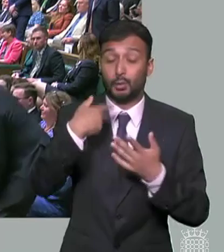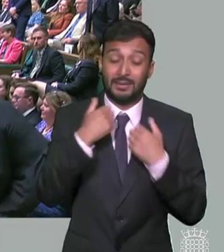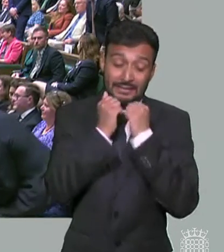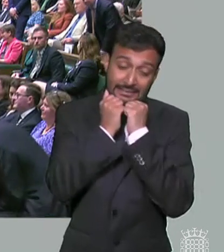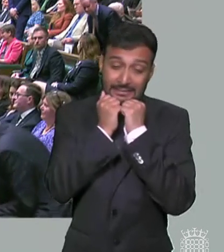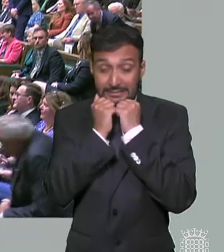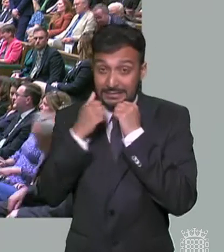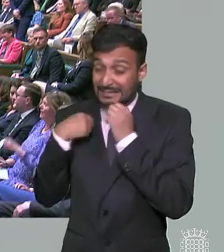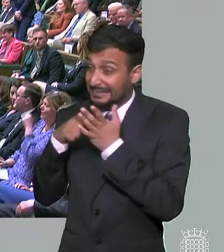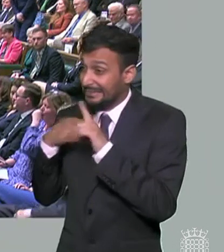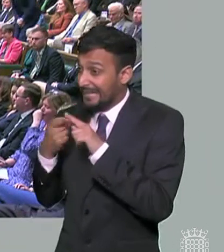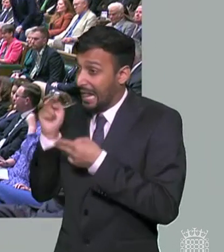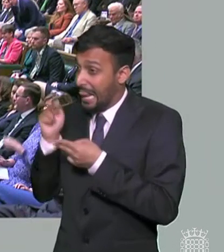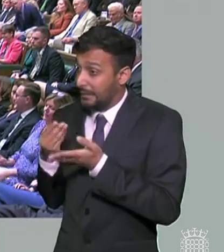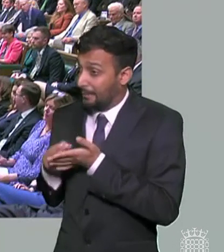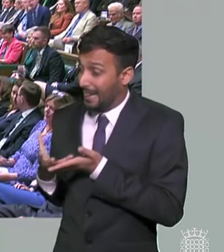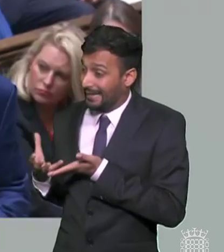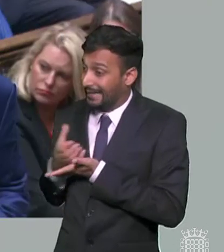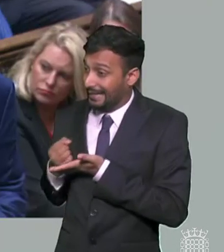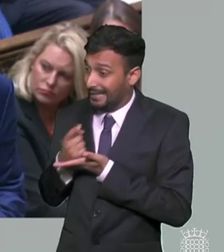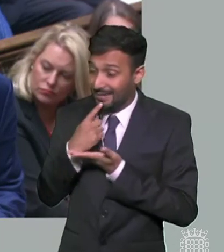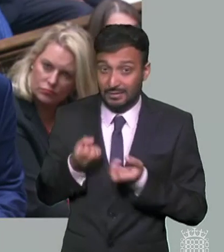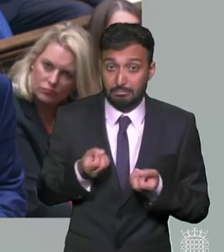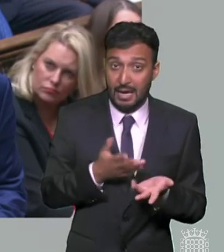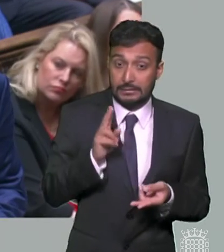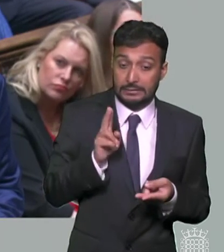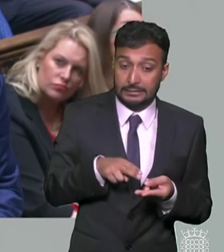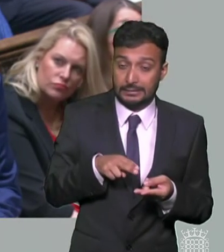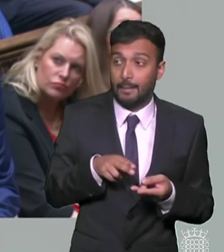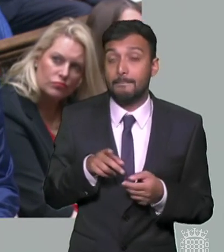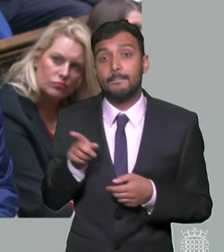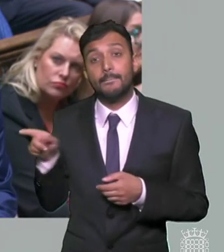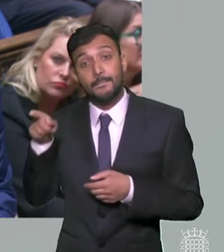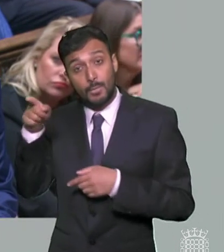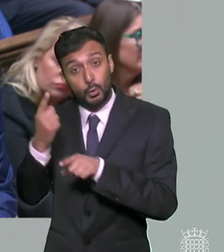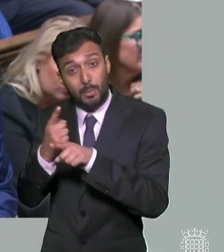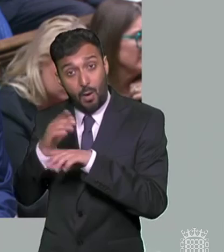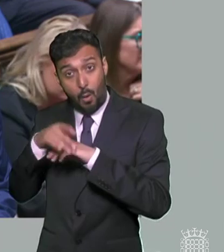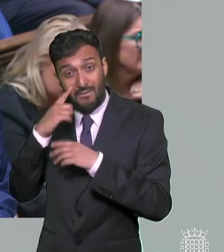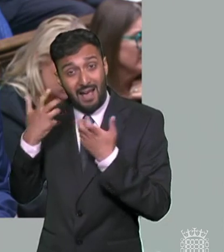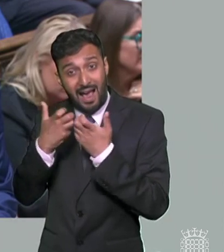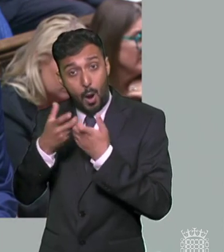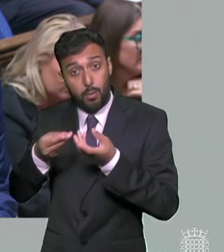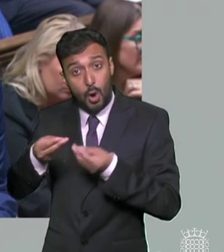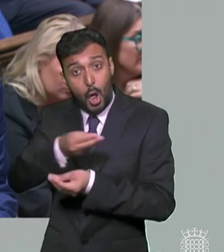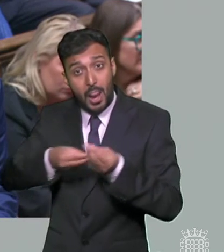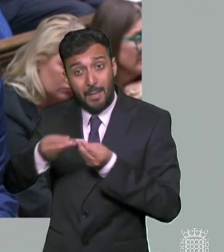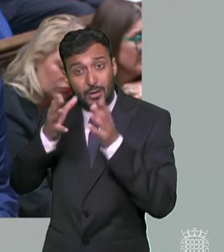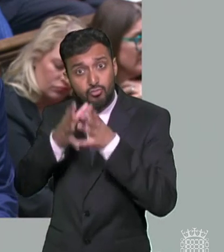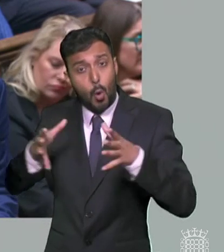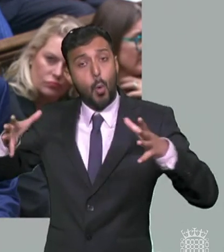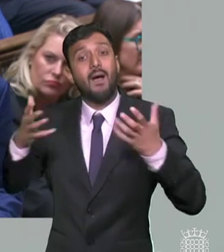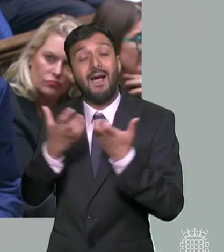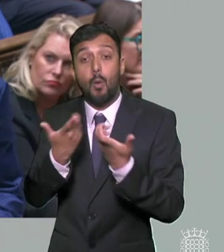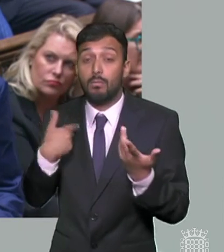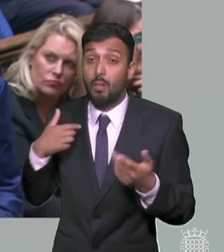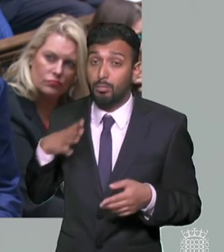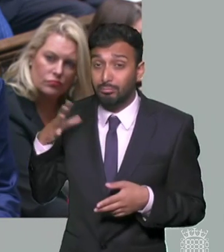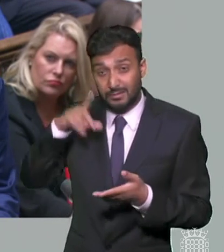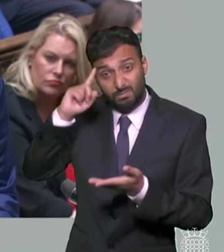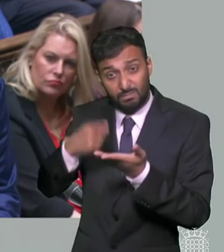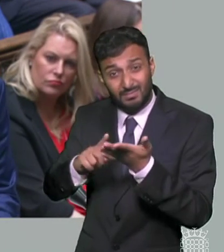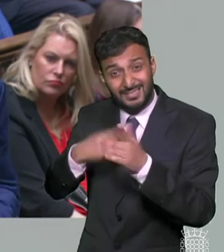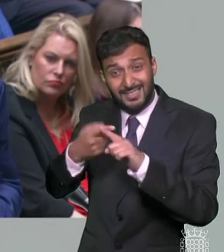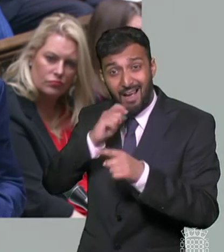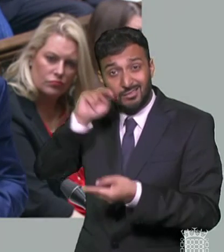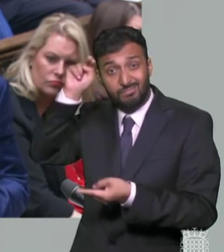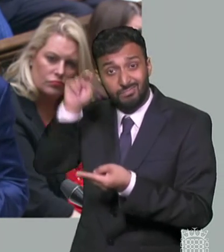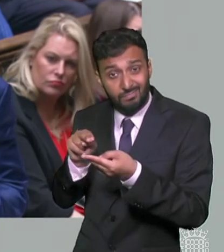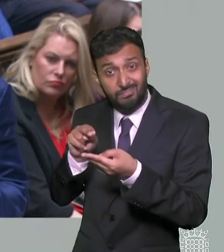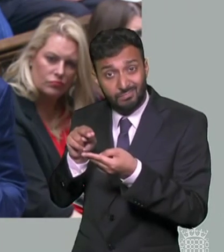My honourable Friend makes an important point about driving growth and the economy, which is why we are cutting taxes with the 130% super-deduction for capital investment.